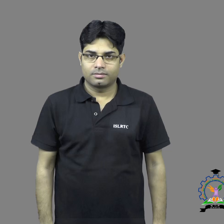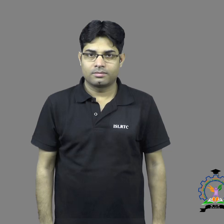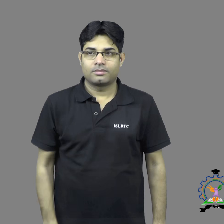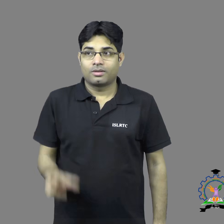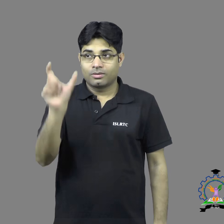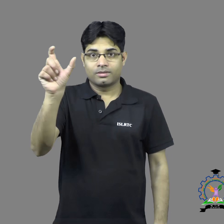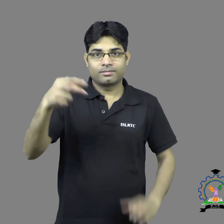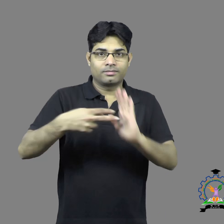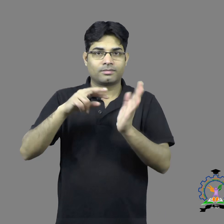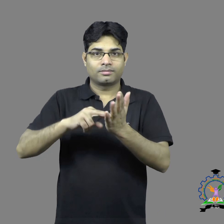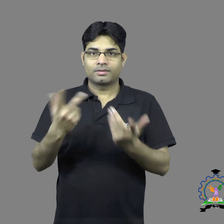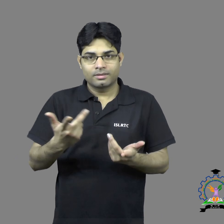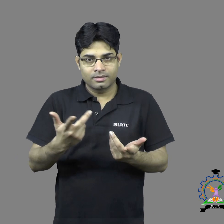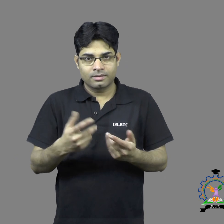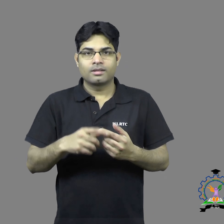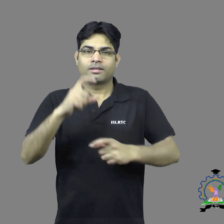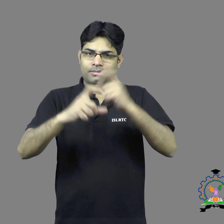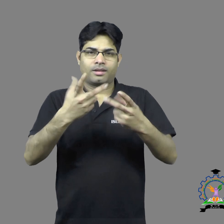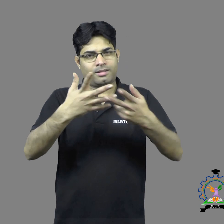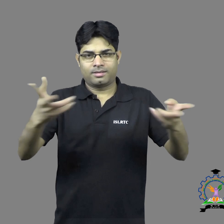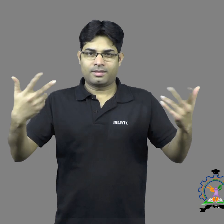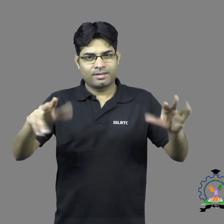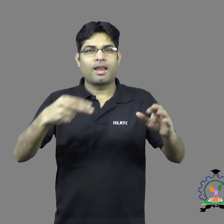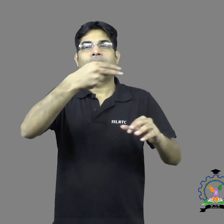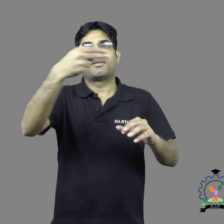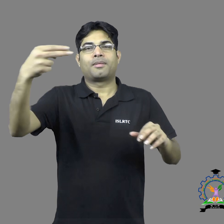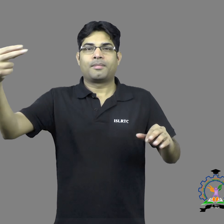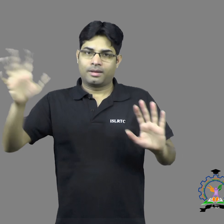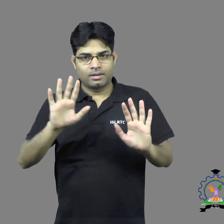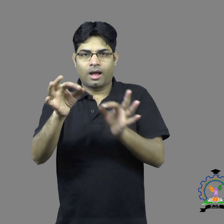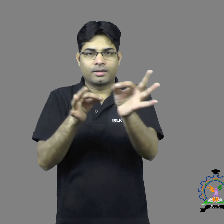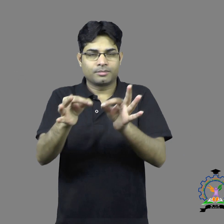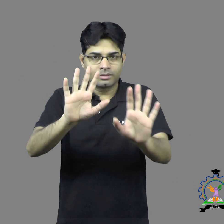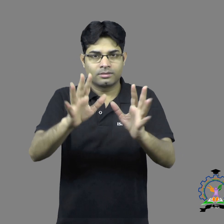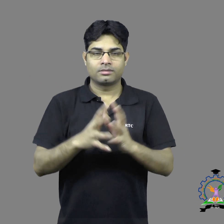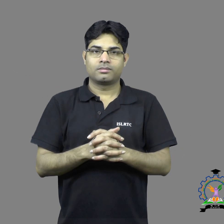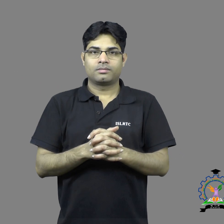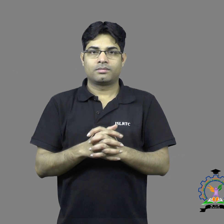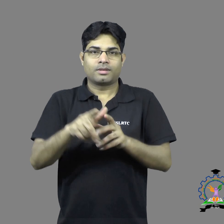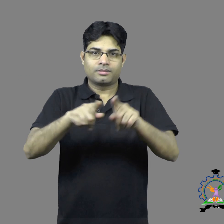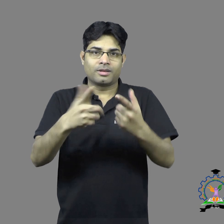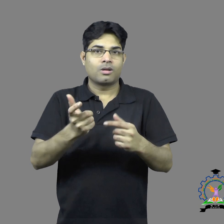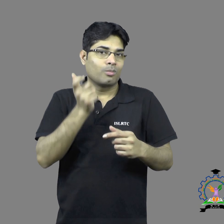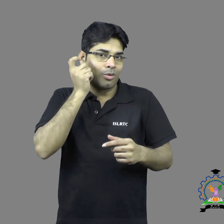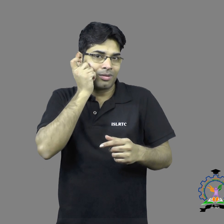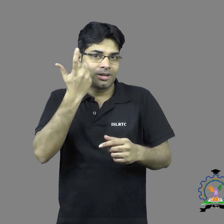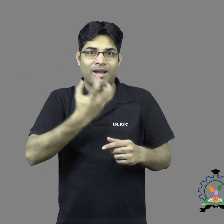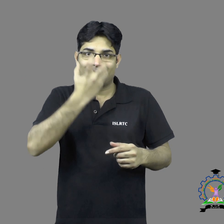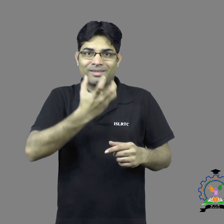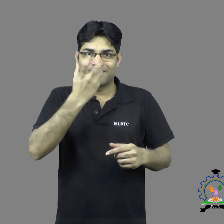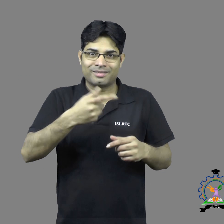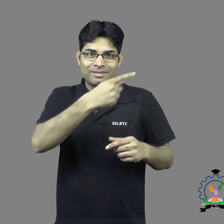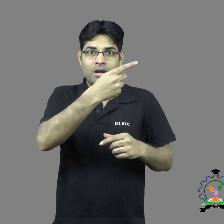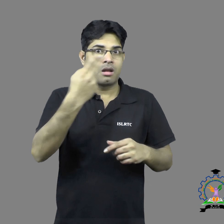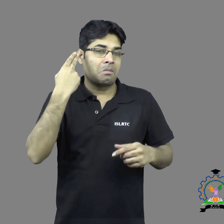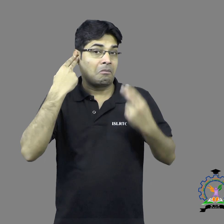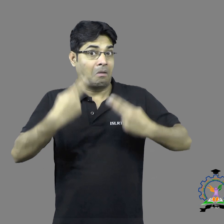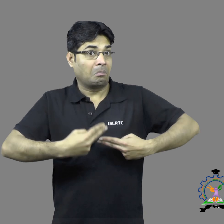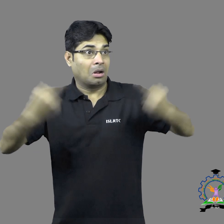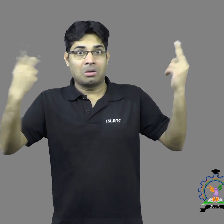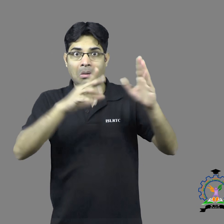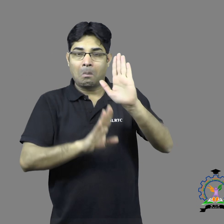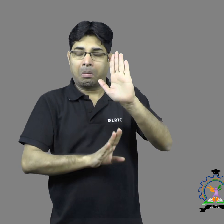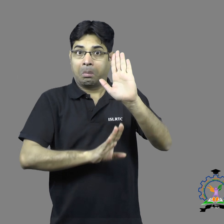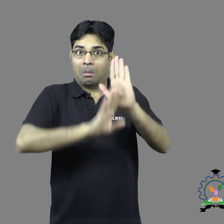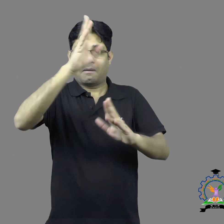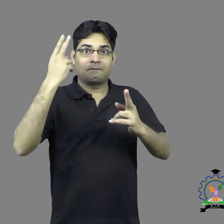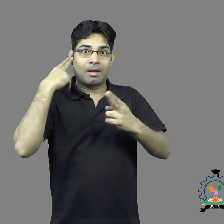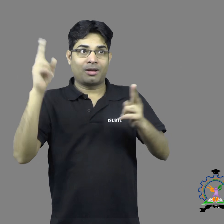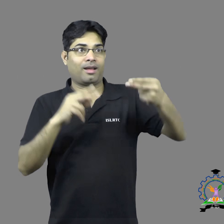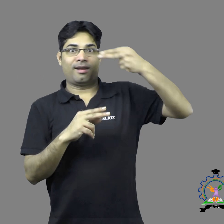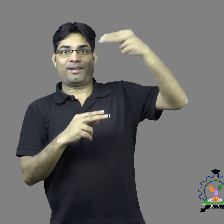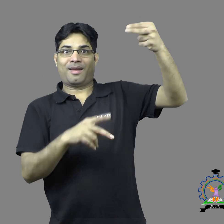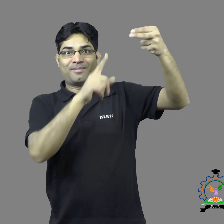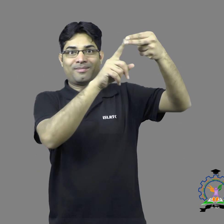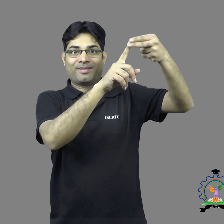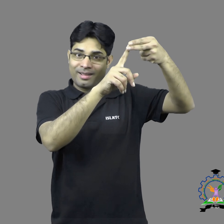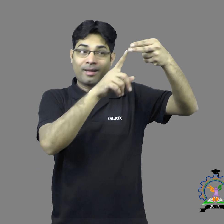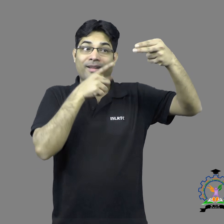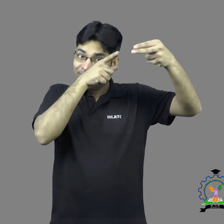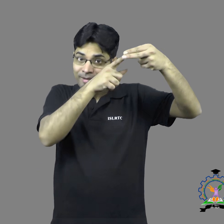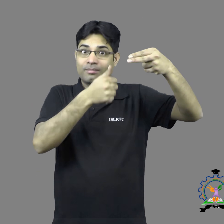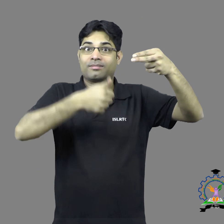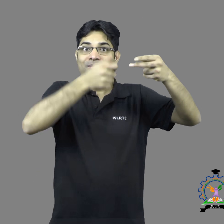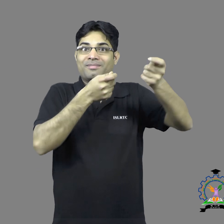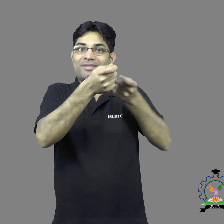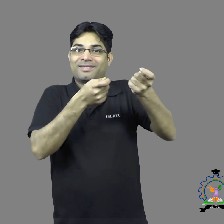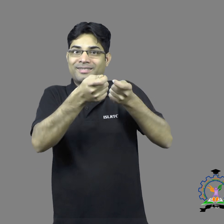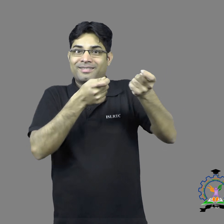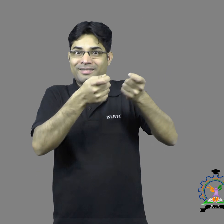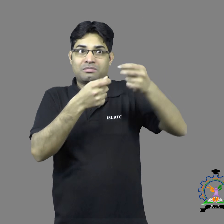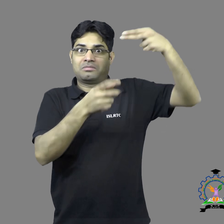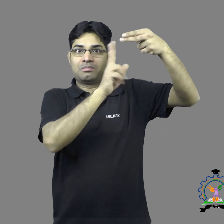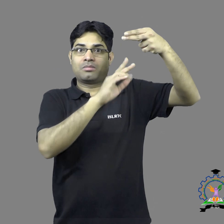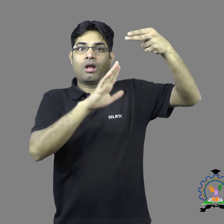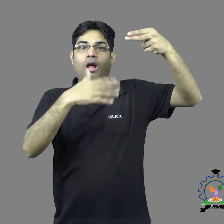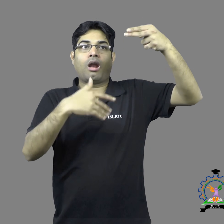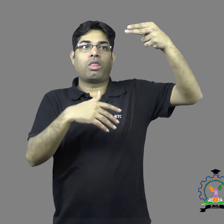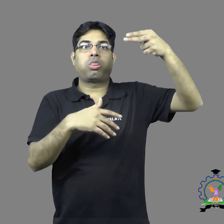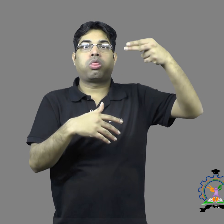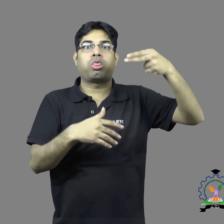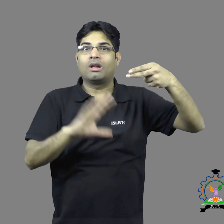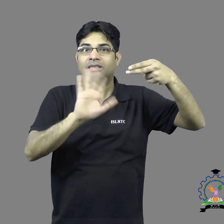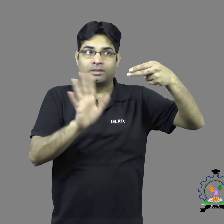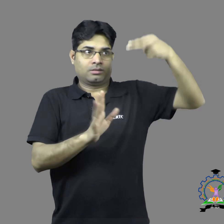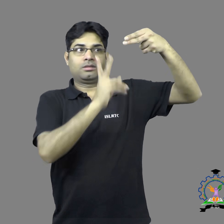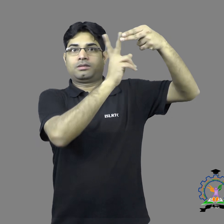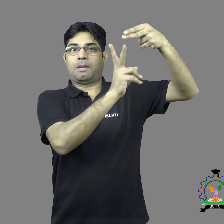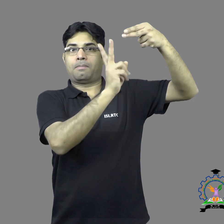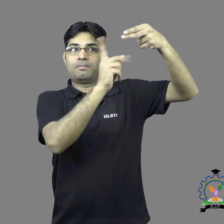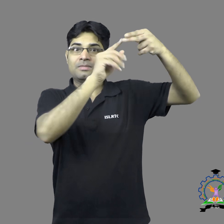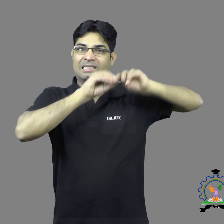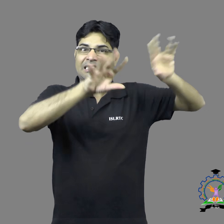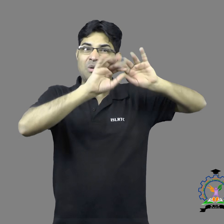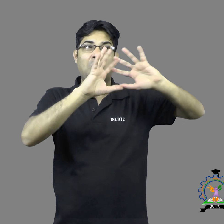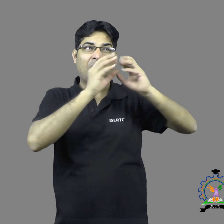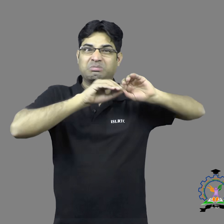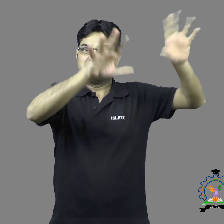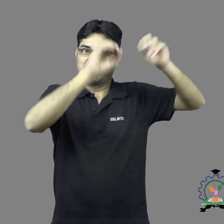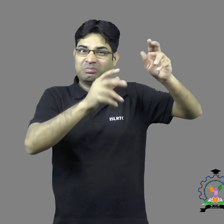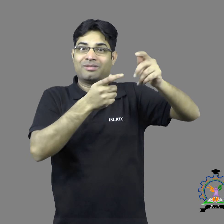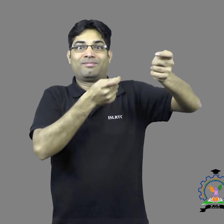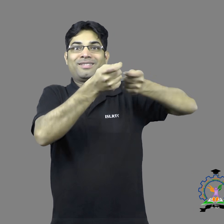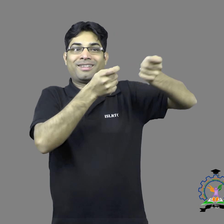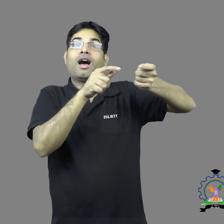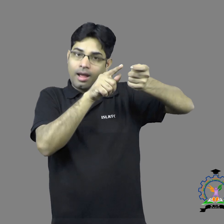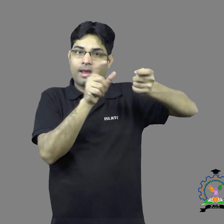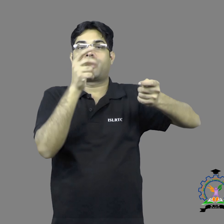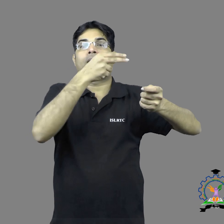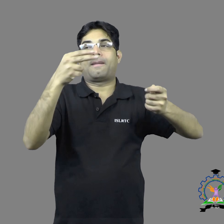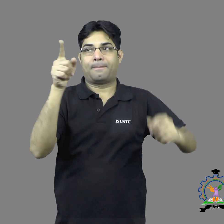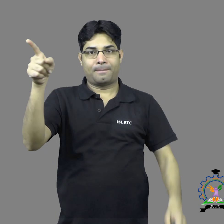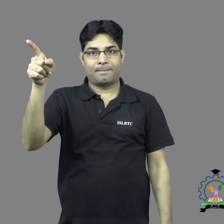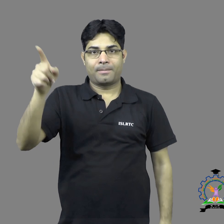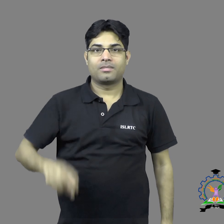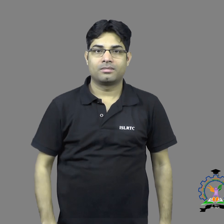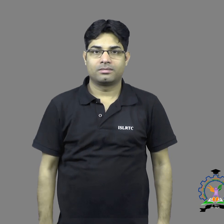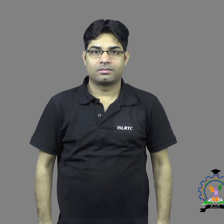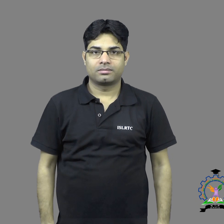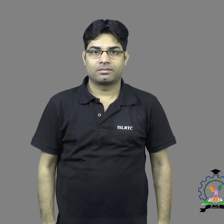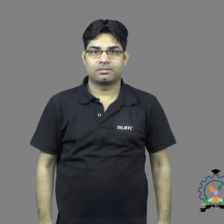Brand Manager